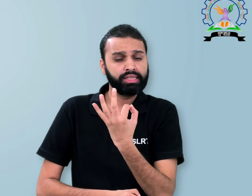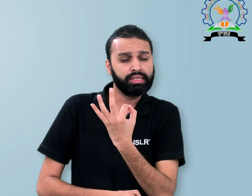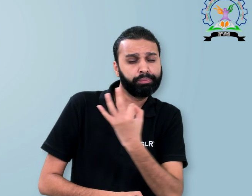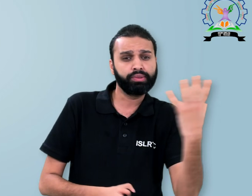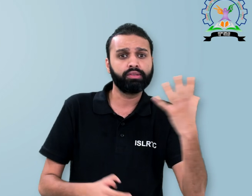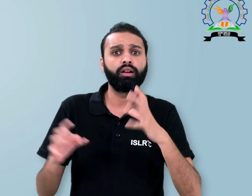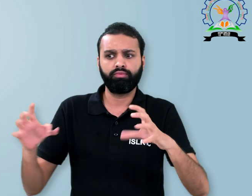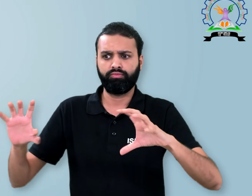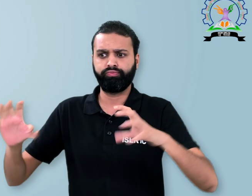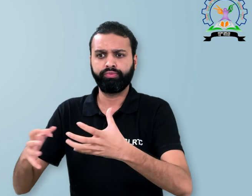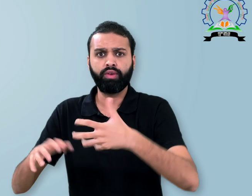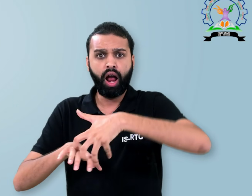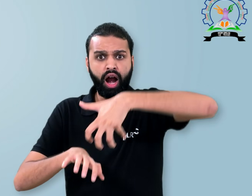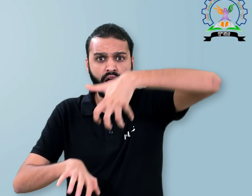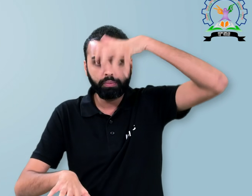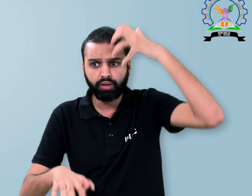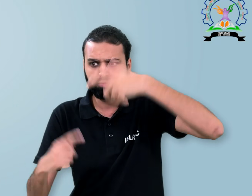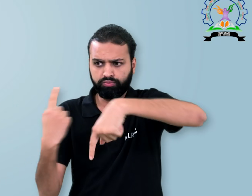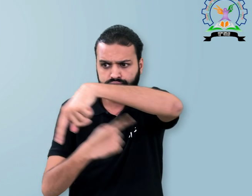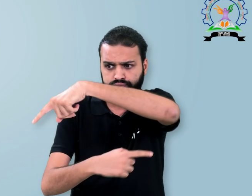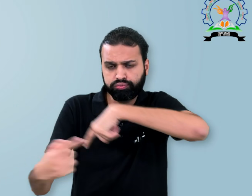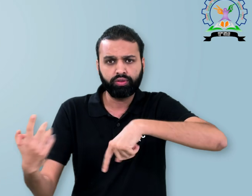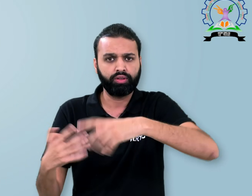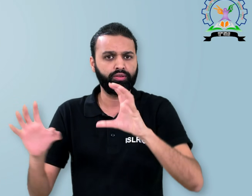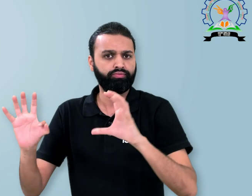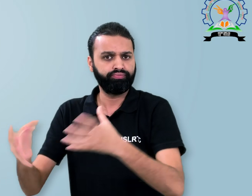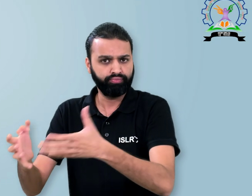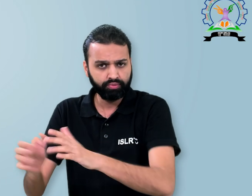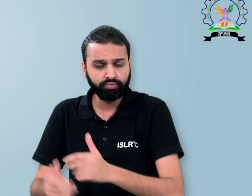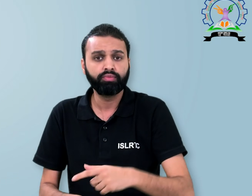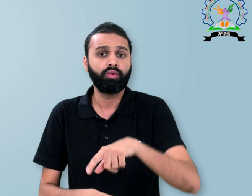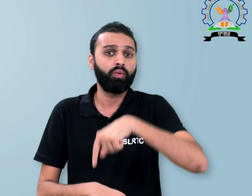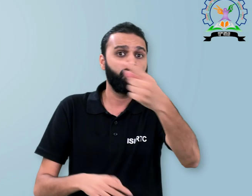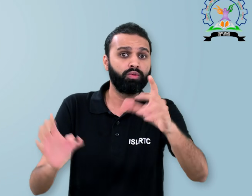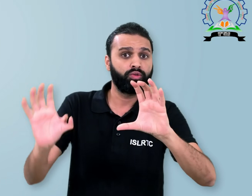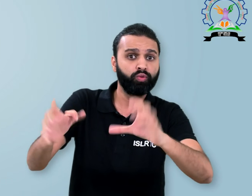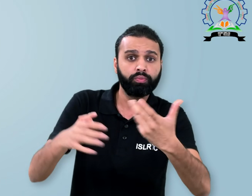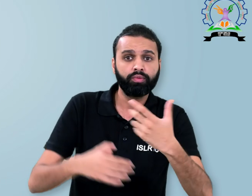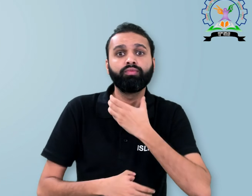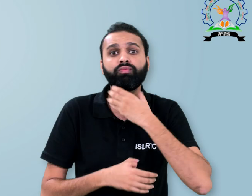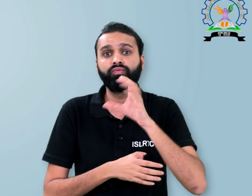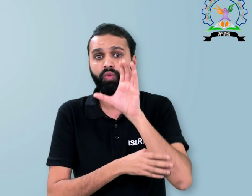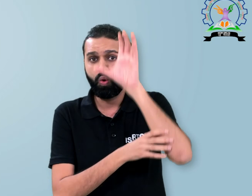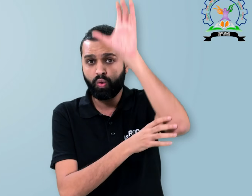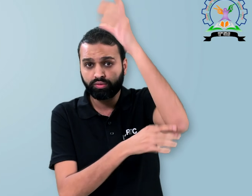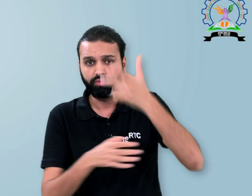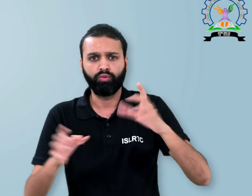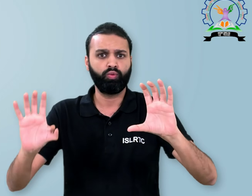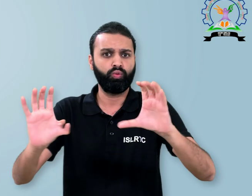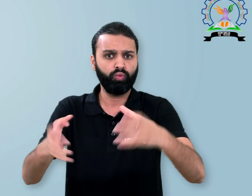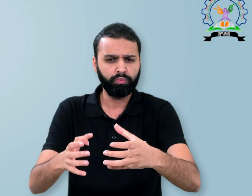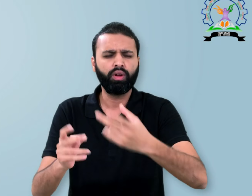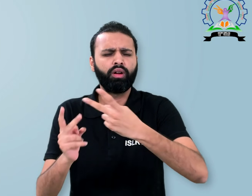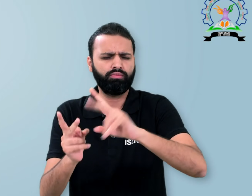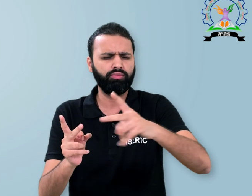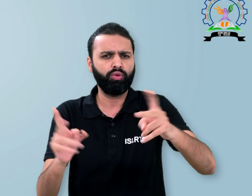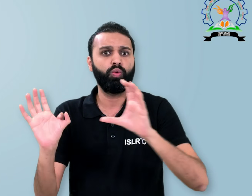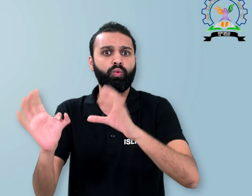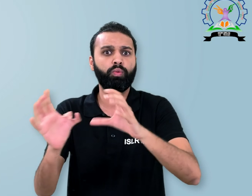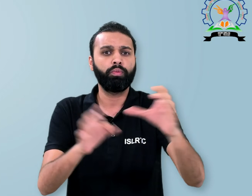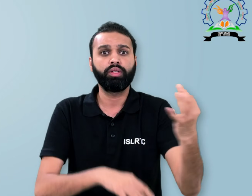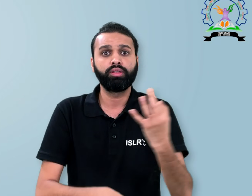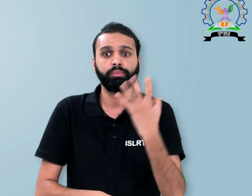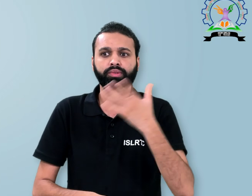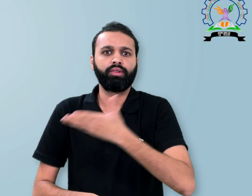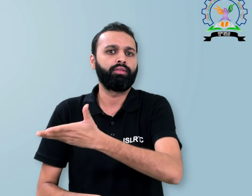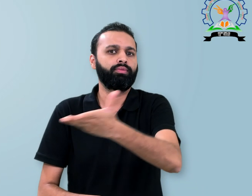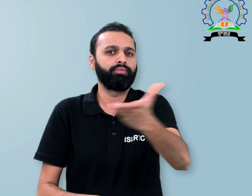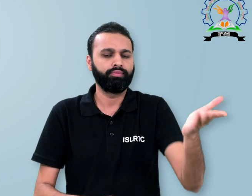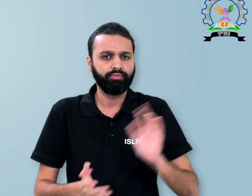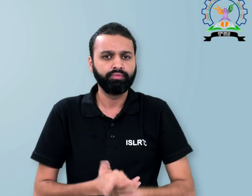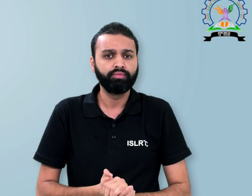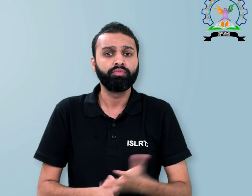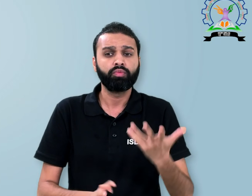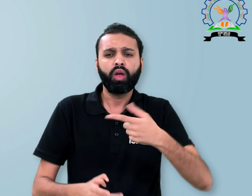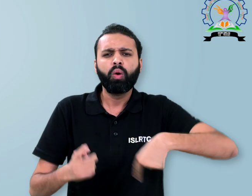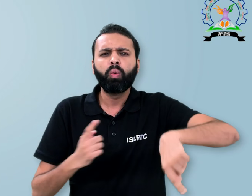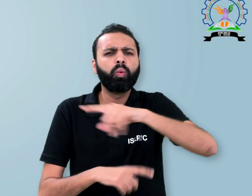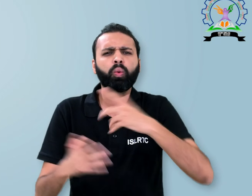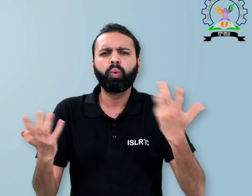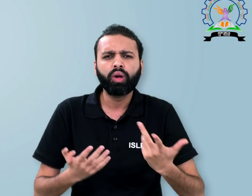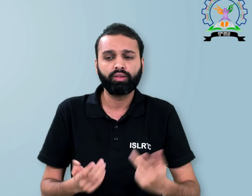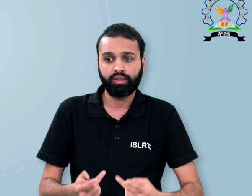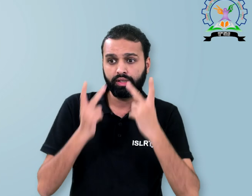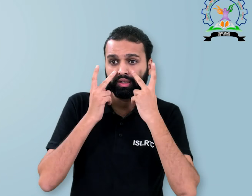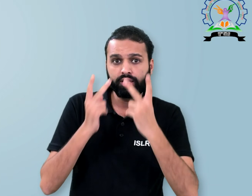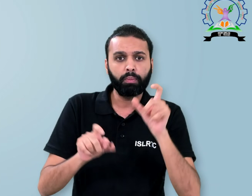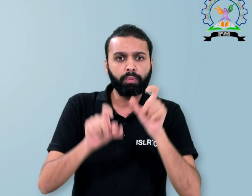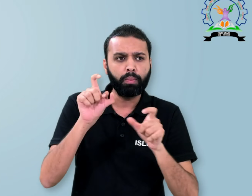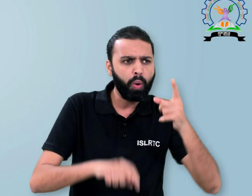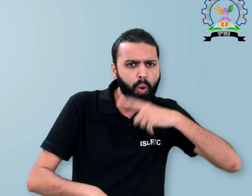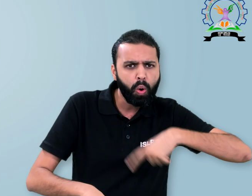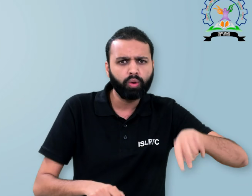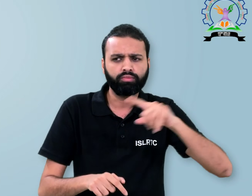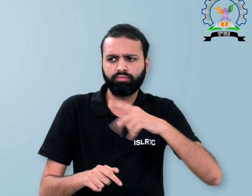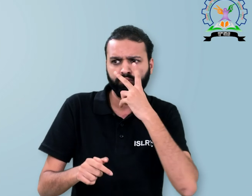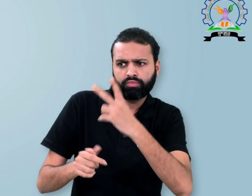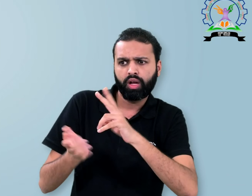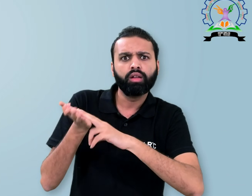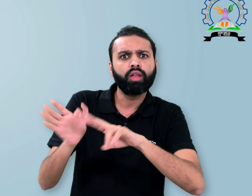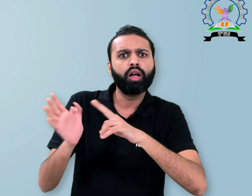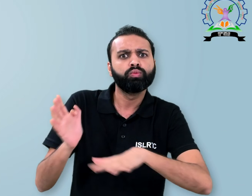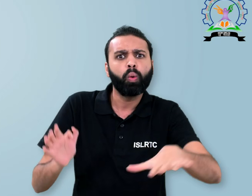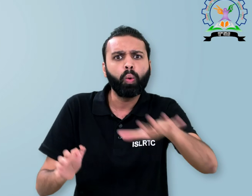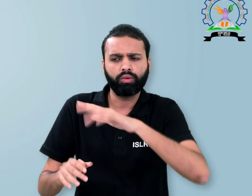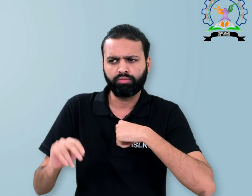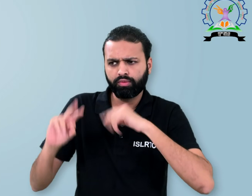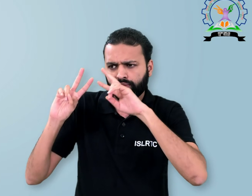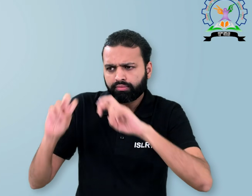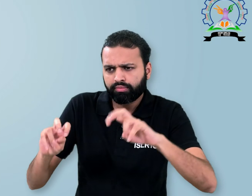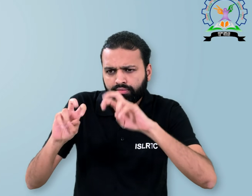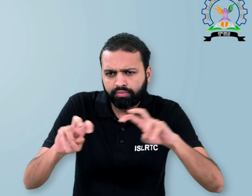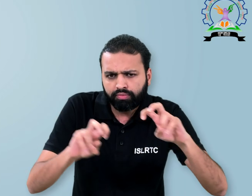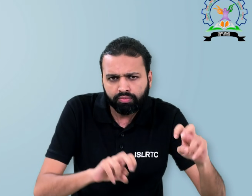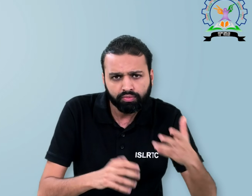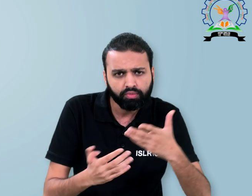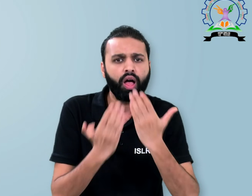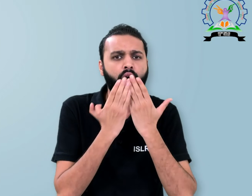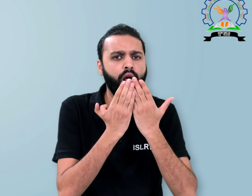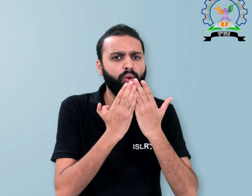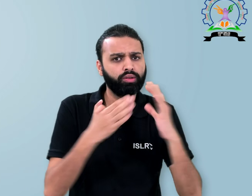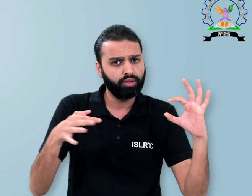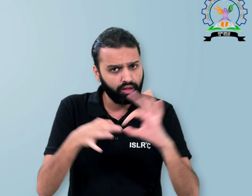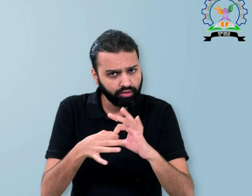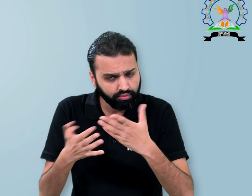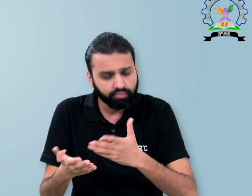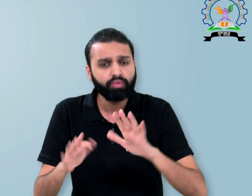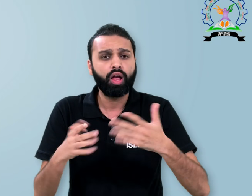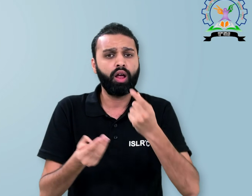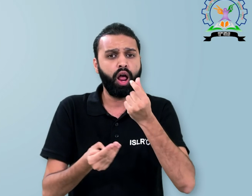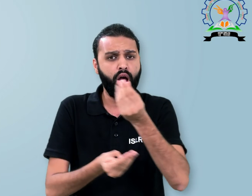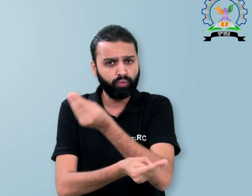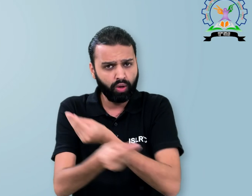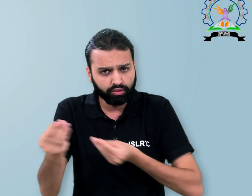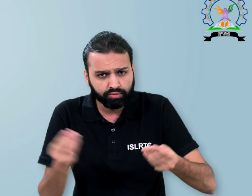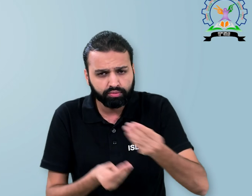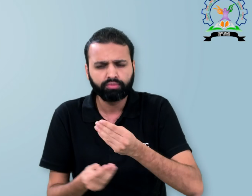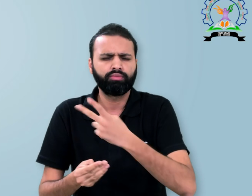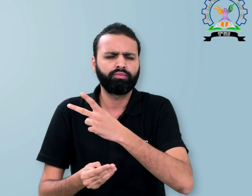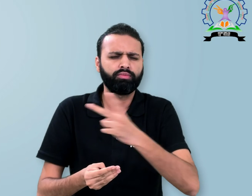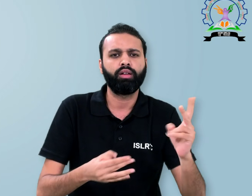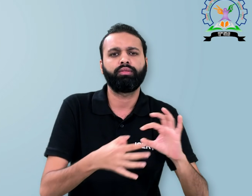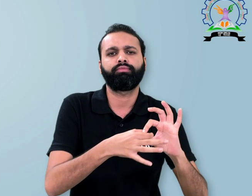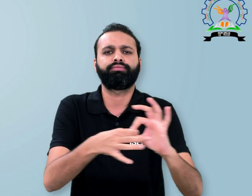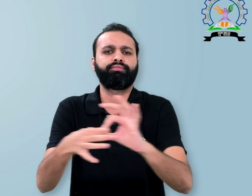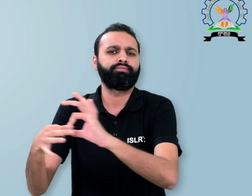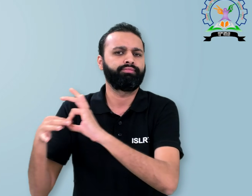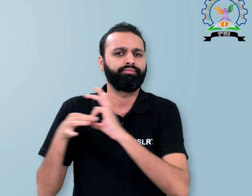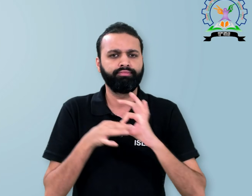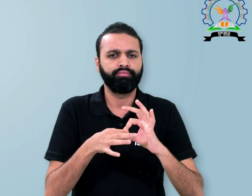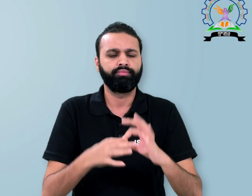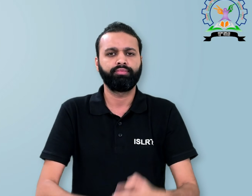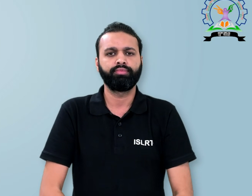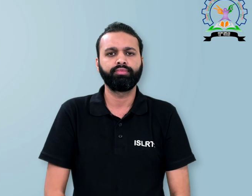Deserts, plains, grasslands, woodlands, forests, and other areas all have some distinct form of wildlife. Most wildlife has value to human existence, which can be economic, educational, or emotional by nature.